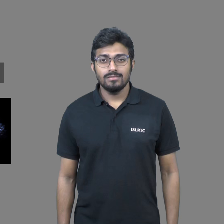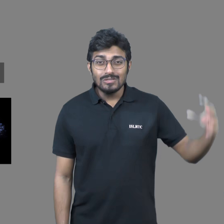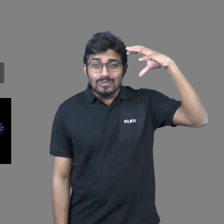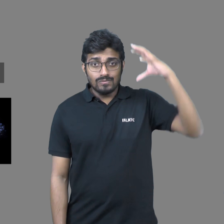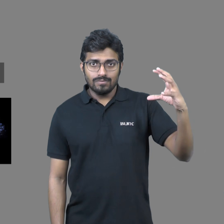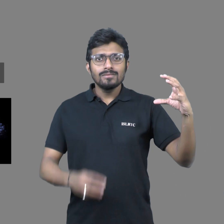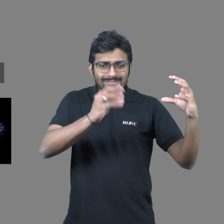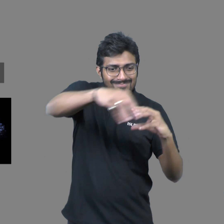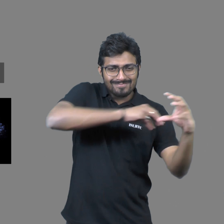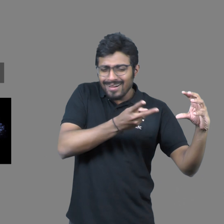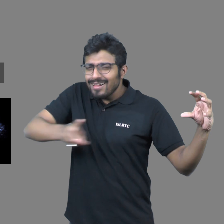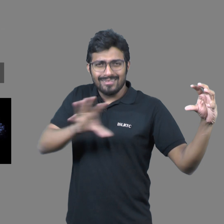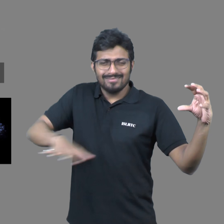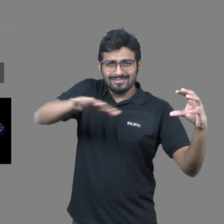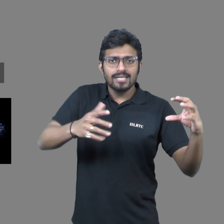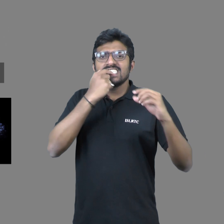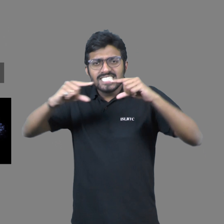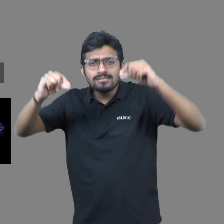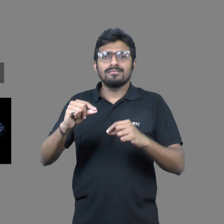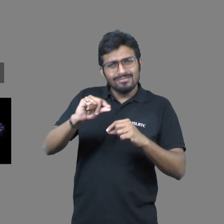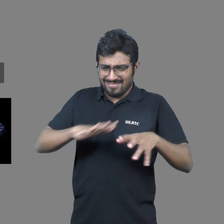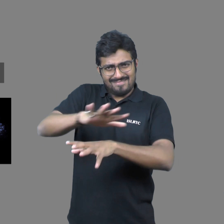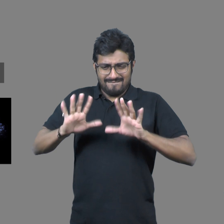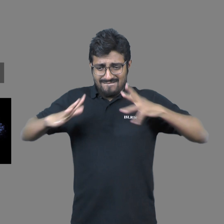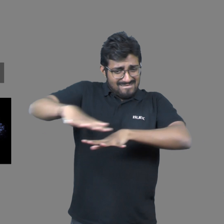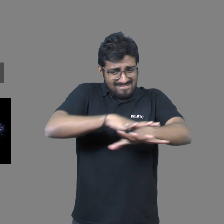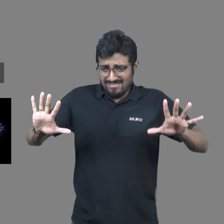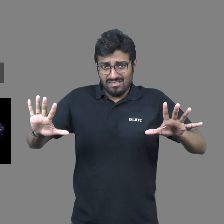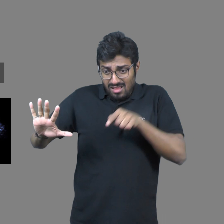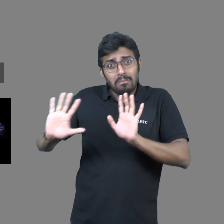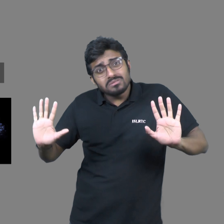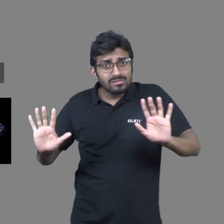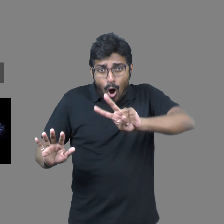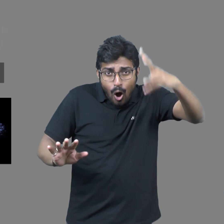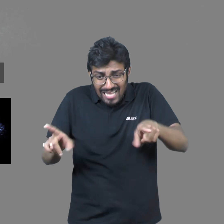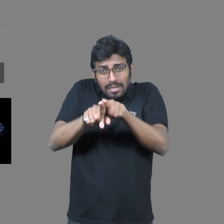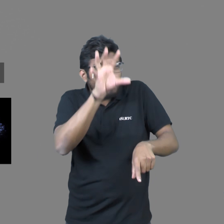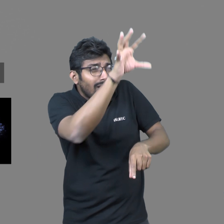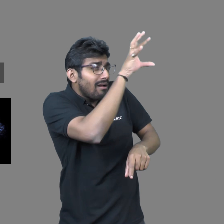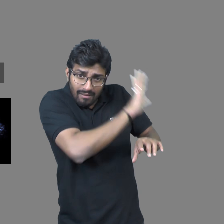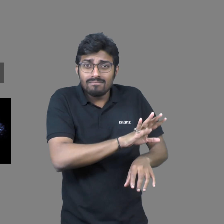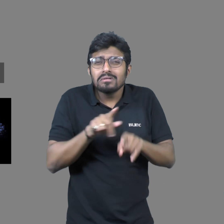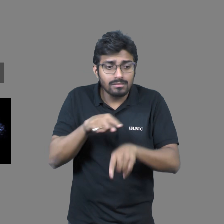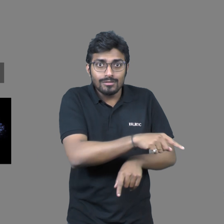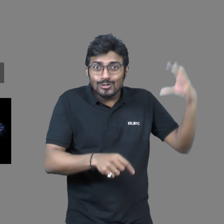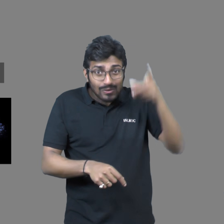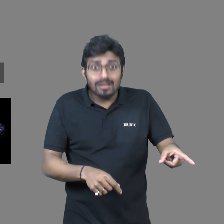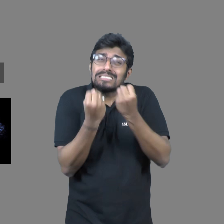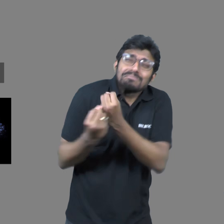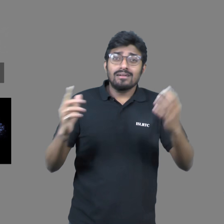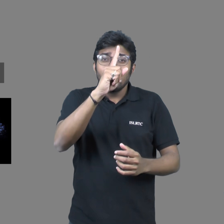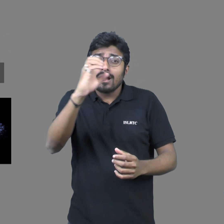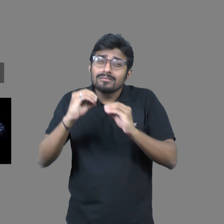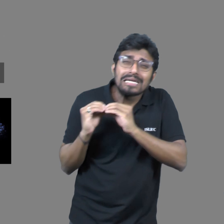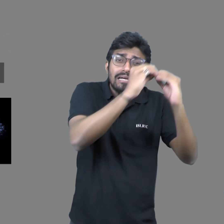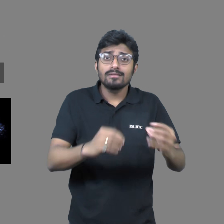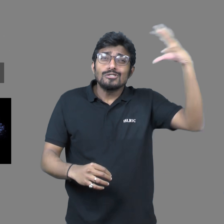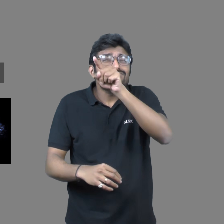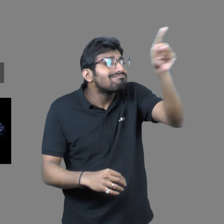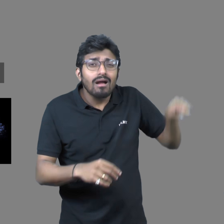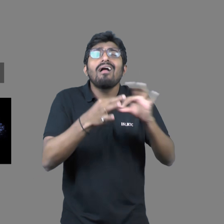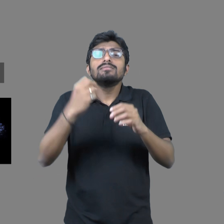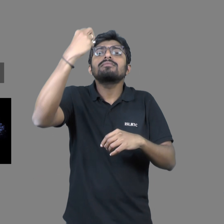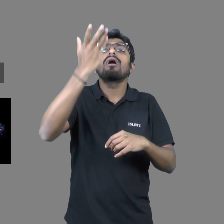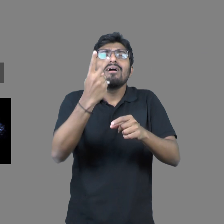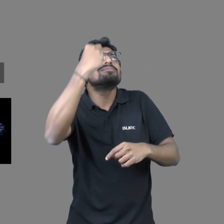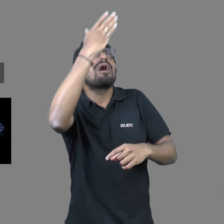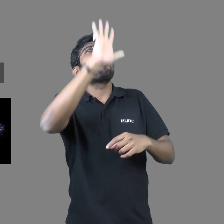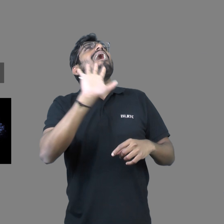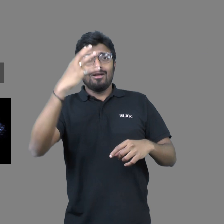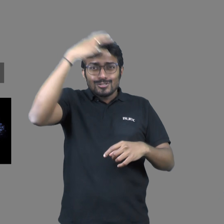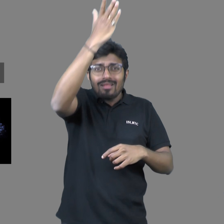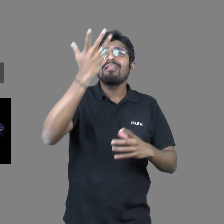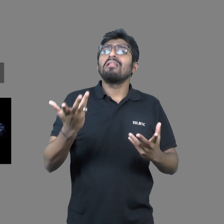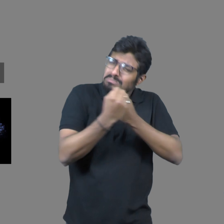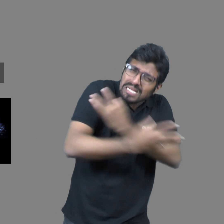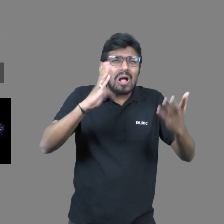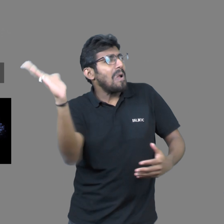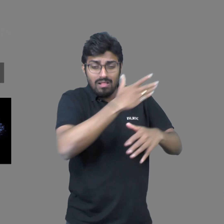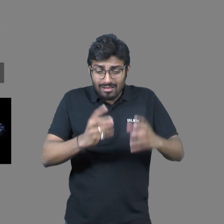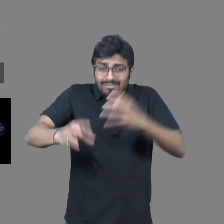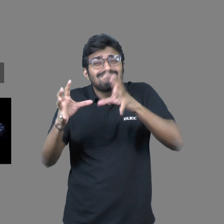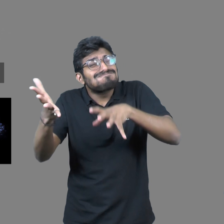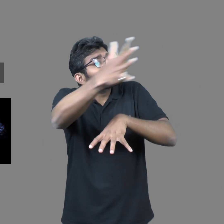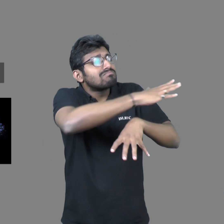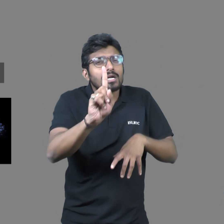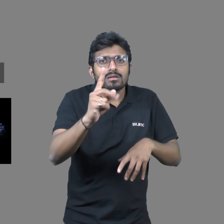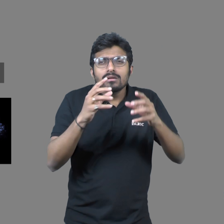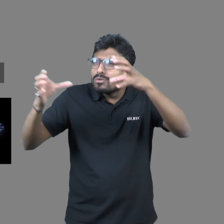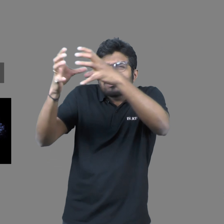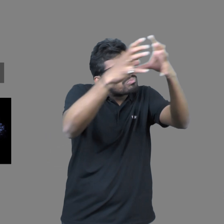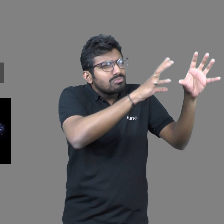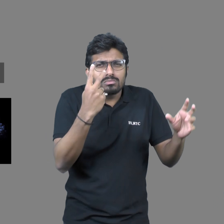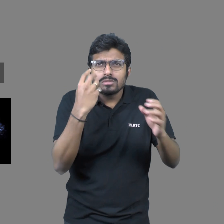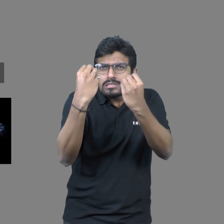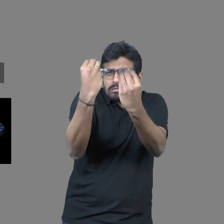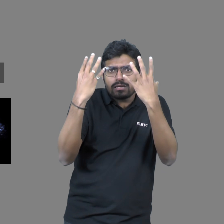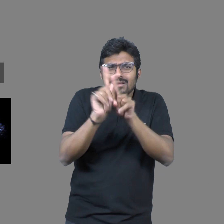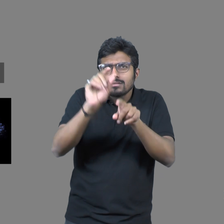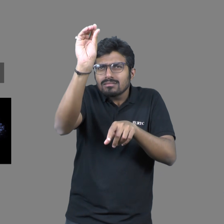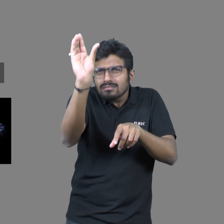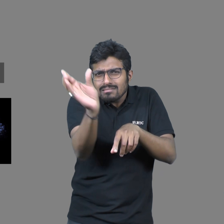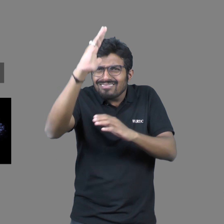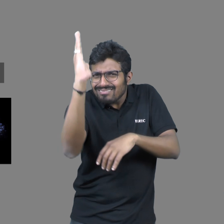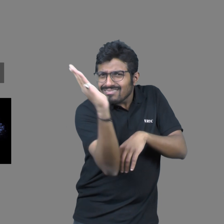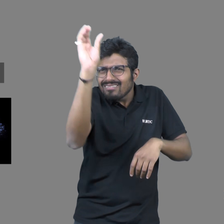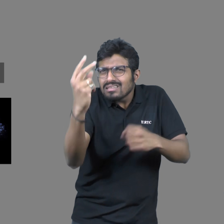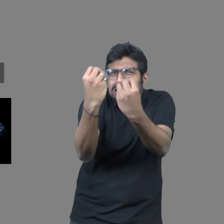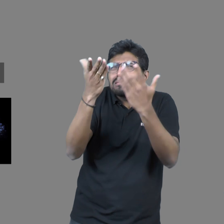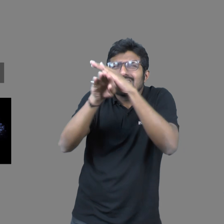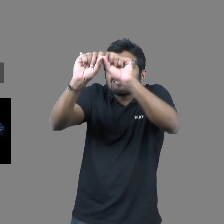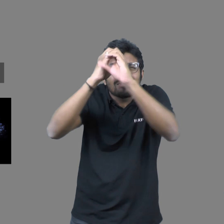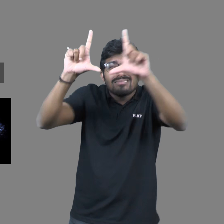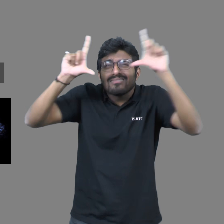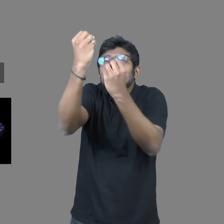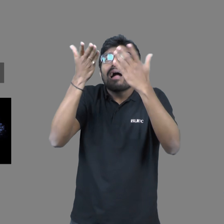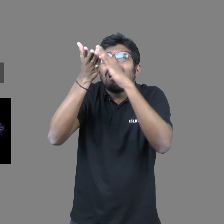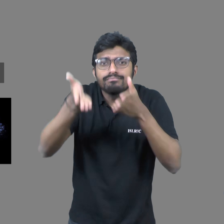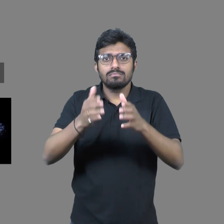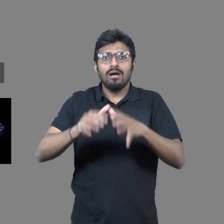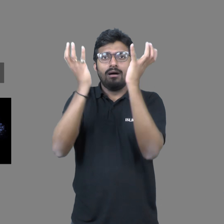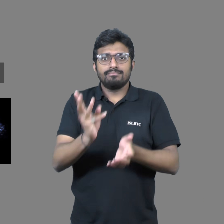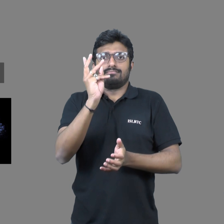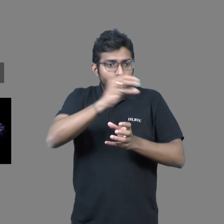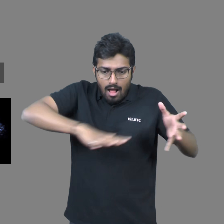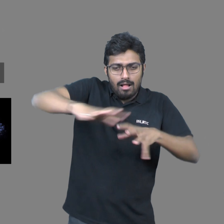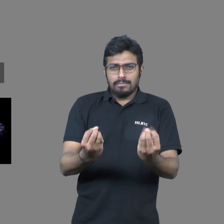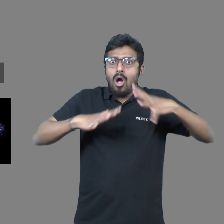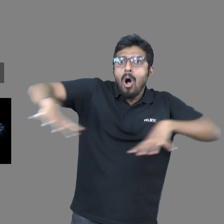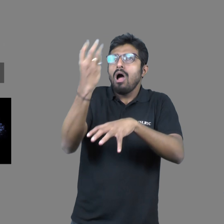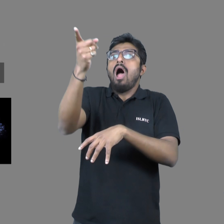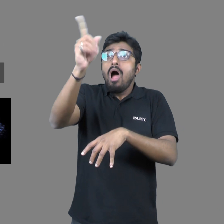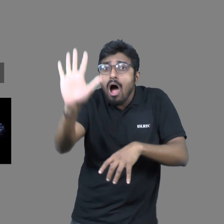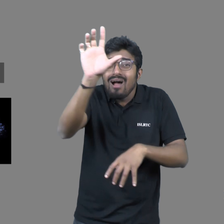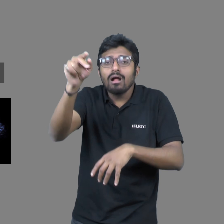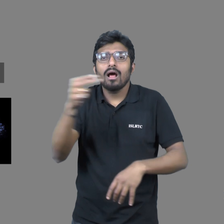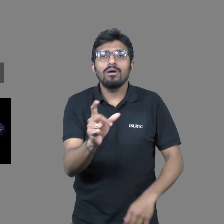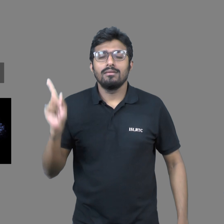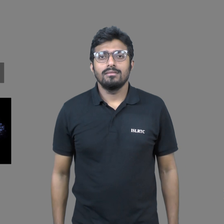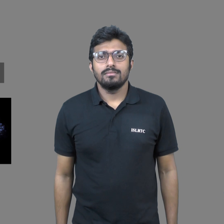The Milky Way